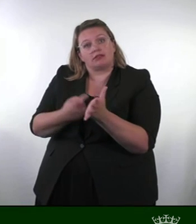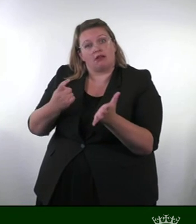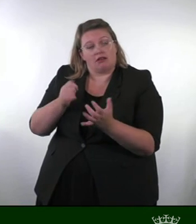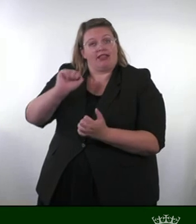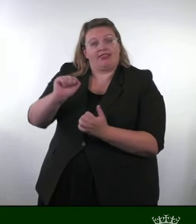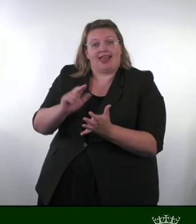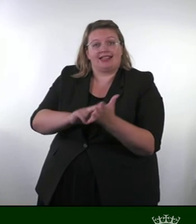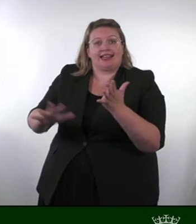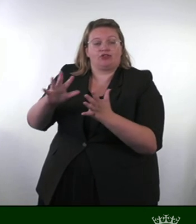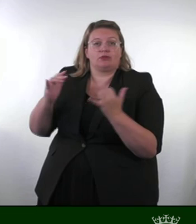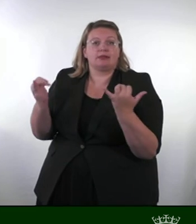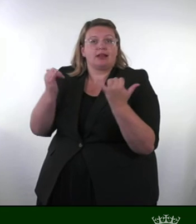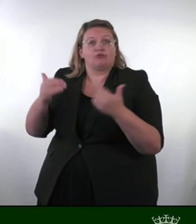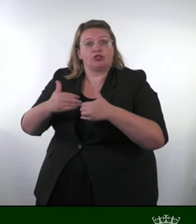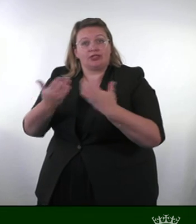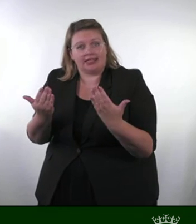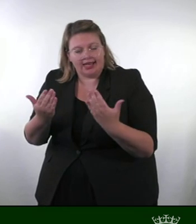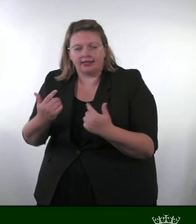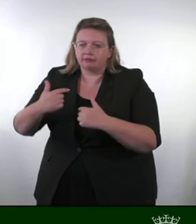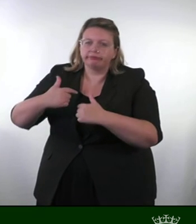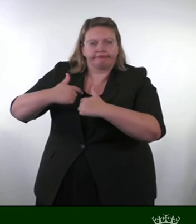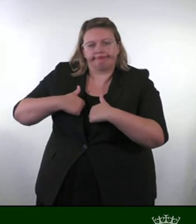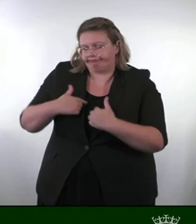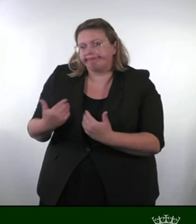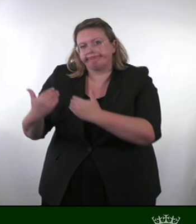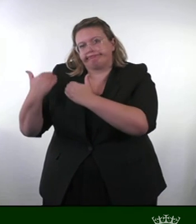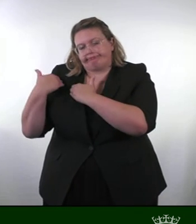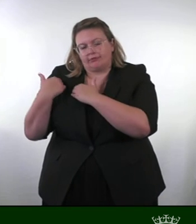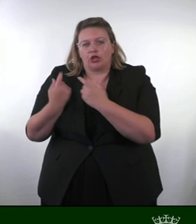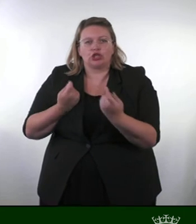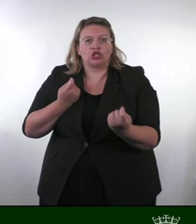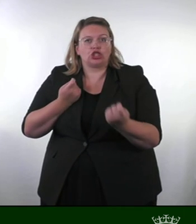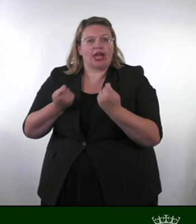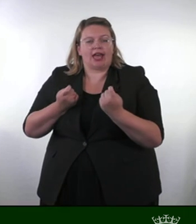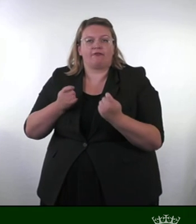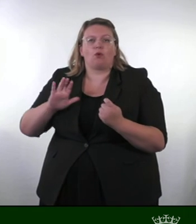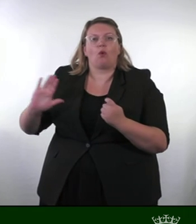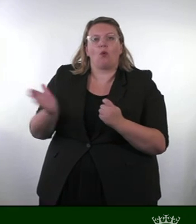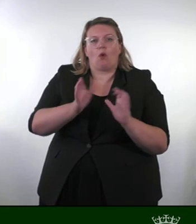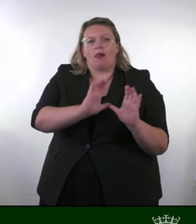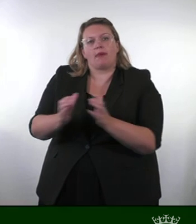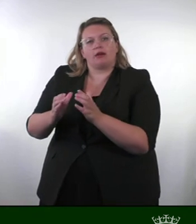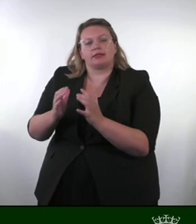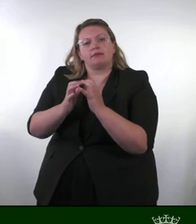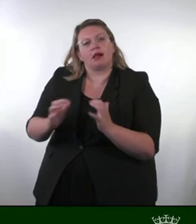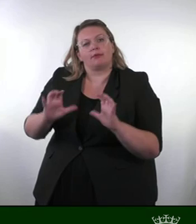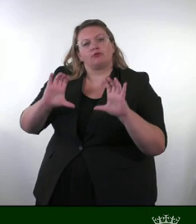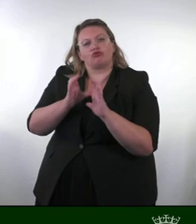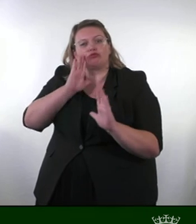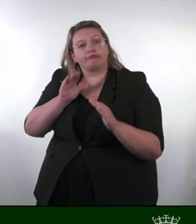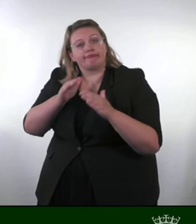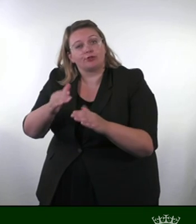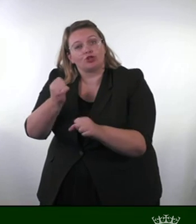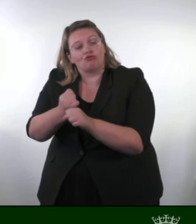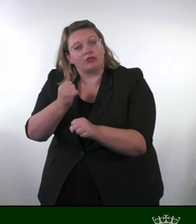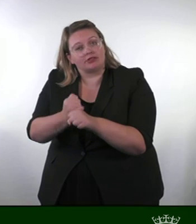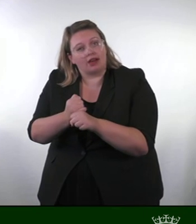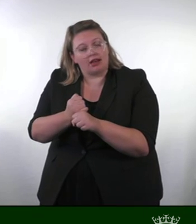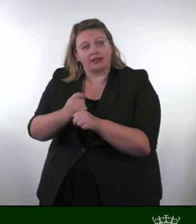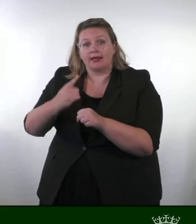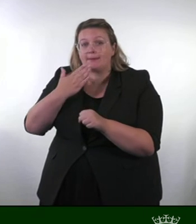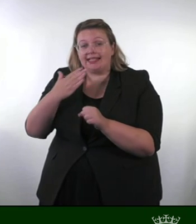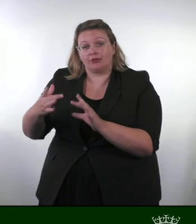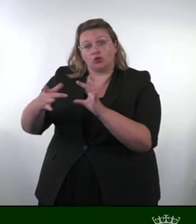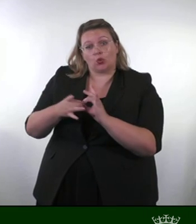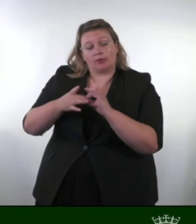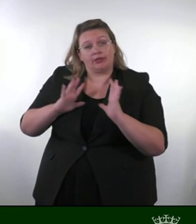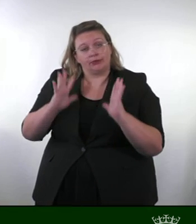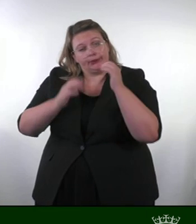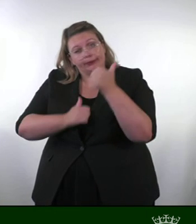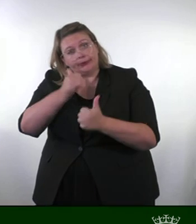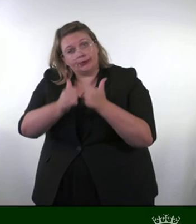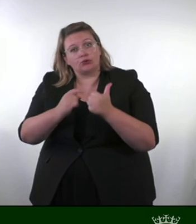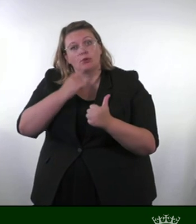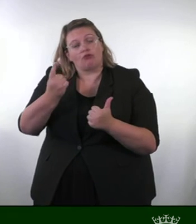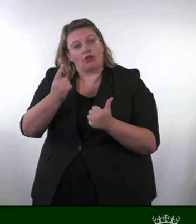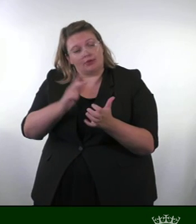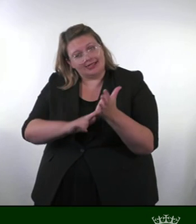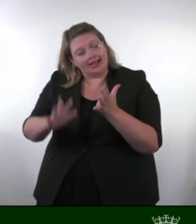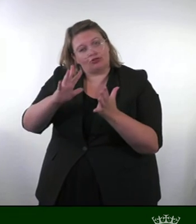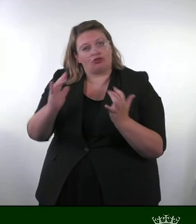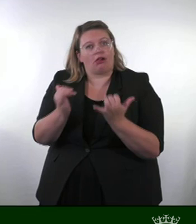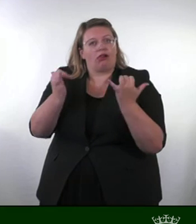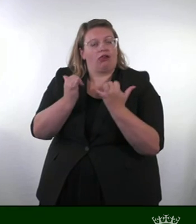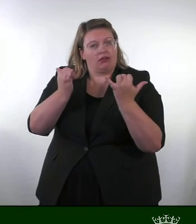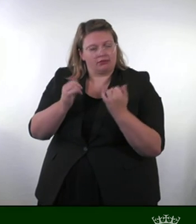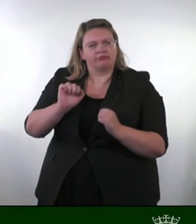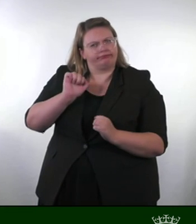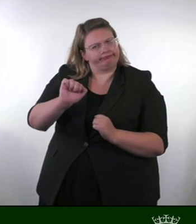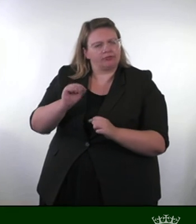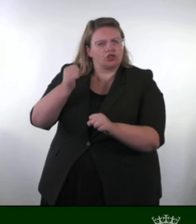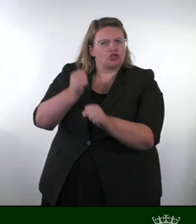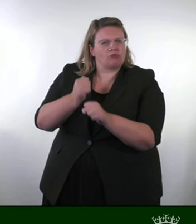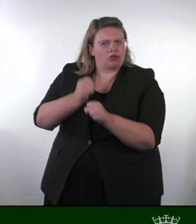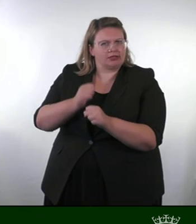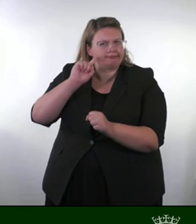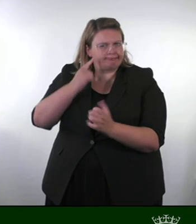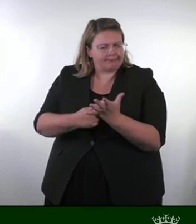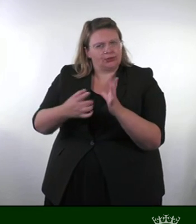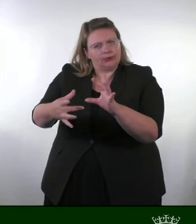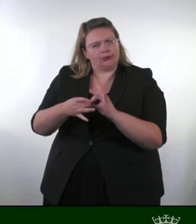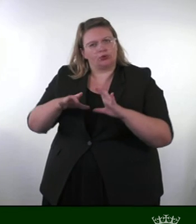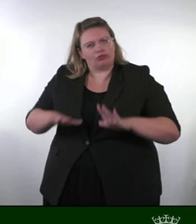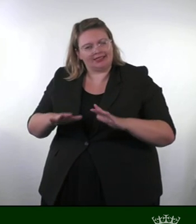As I have the honour to be chair of the all-party parliamentary group on Gibraltar, will he join me in sending the people of Gibraltar our very best wishes for the day when they celebrate their democratic decision and continuing wish to remain British?